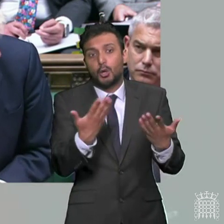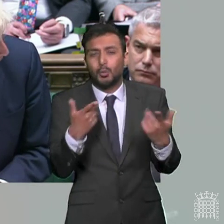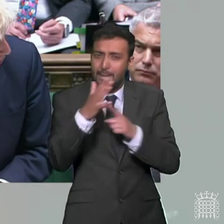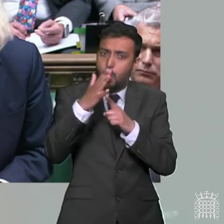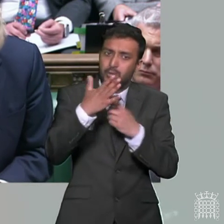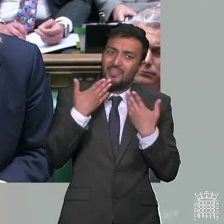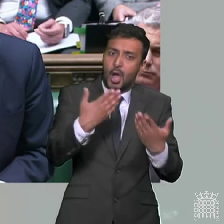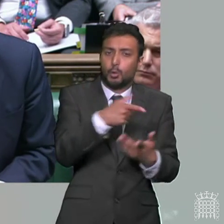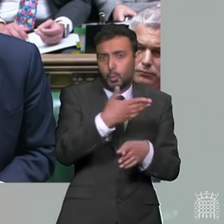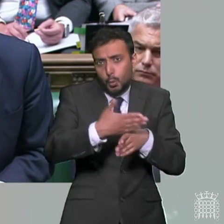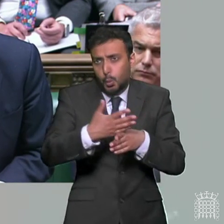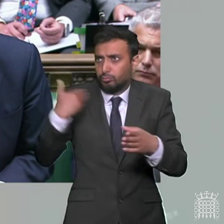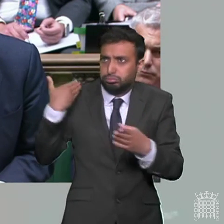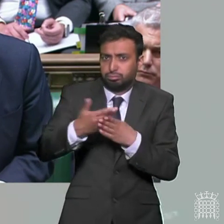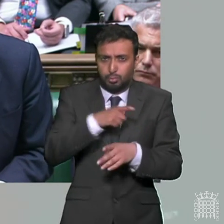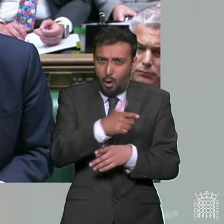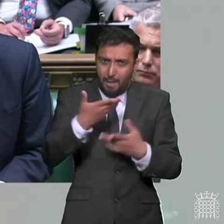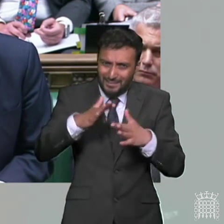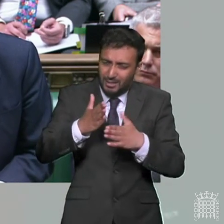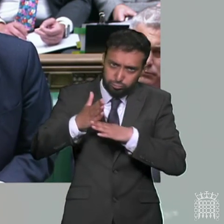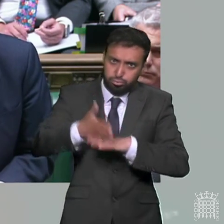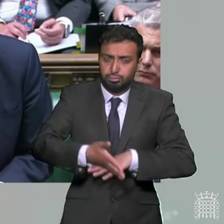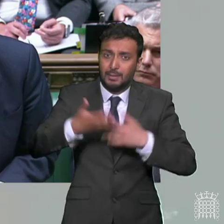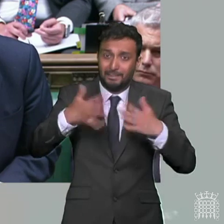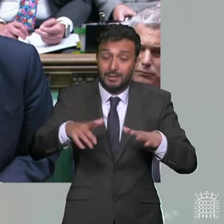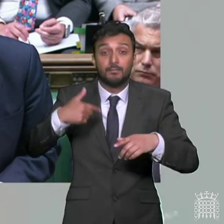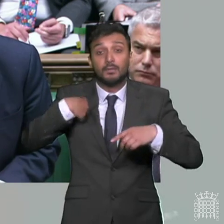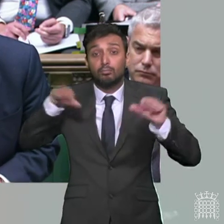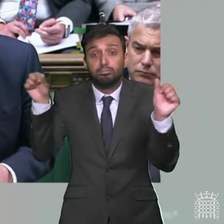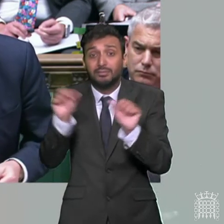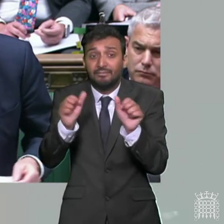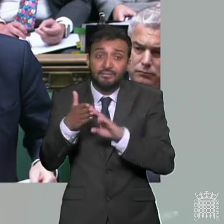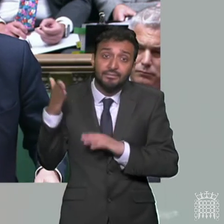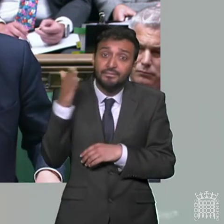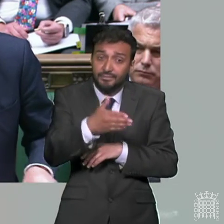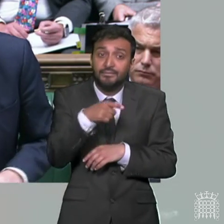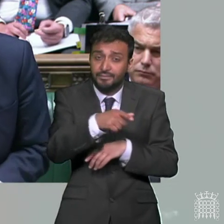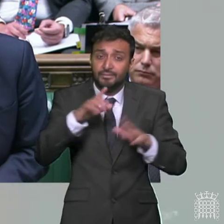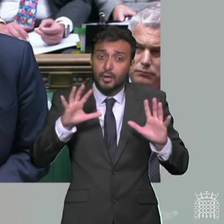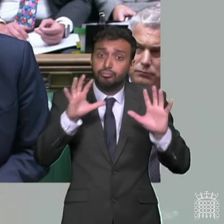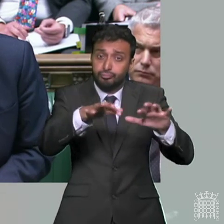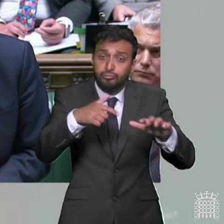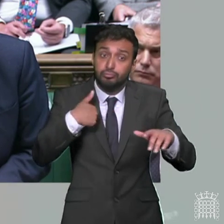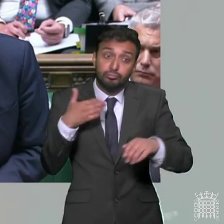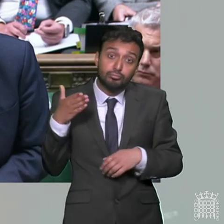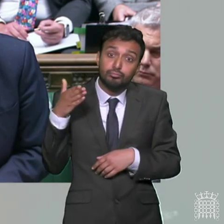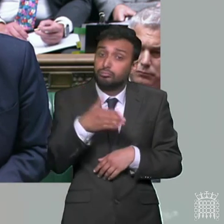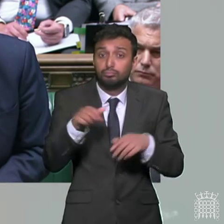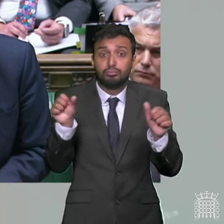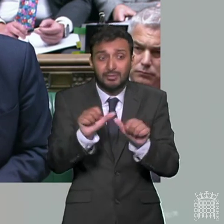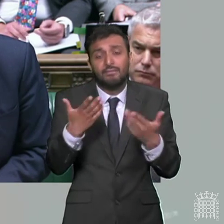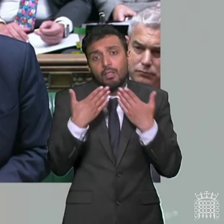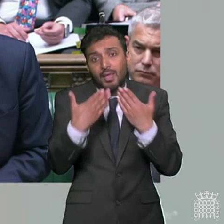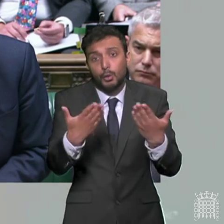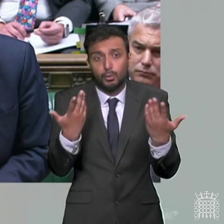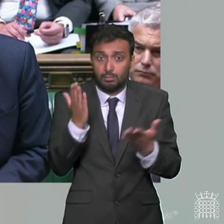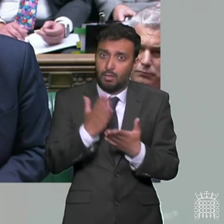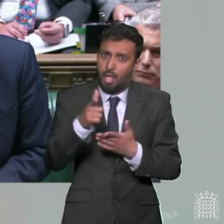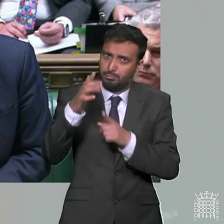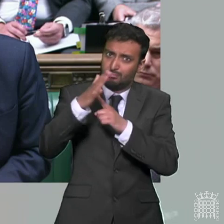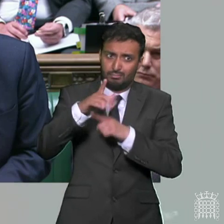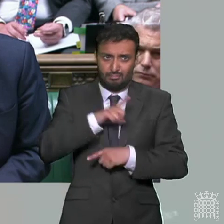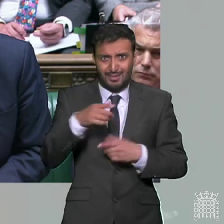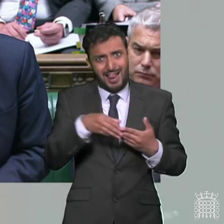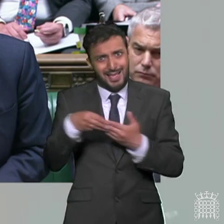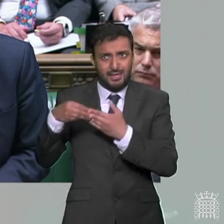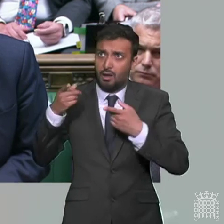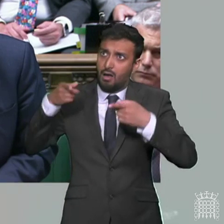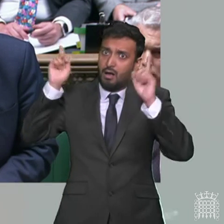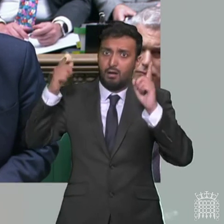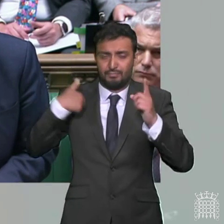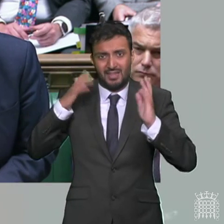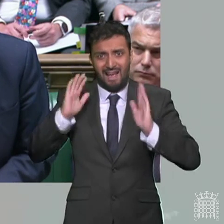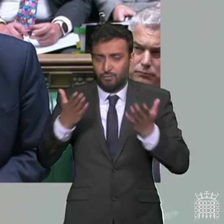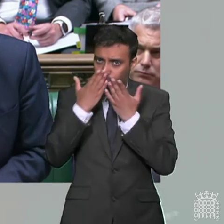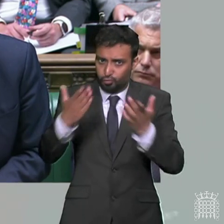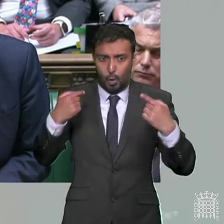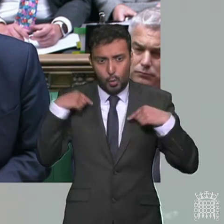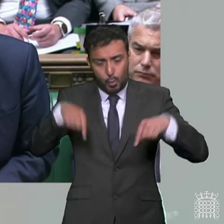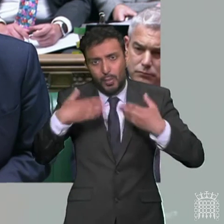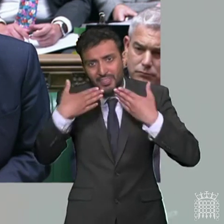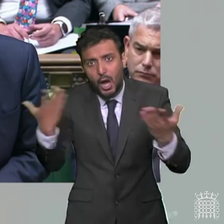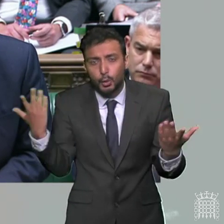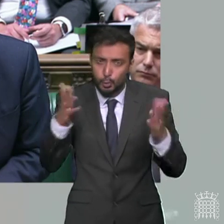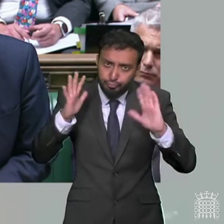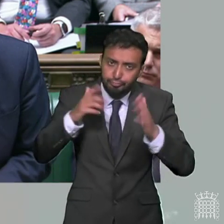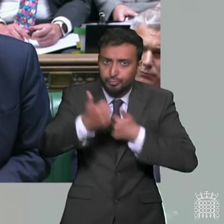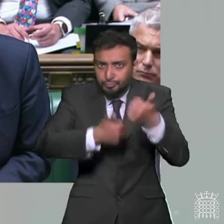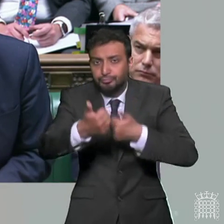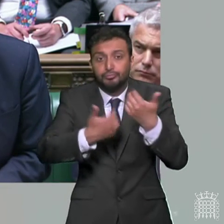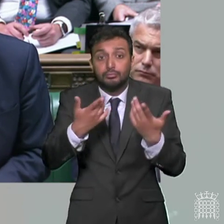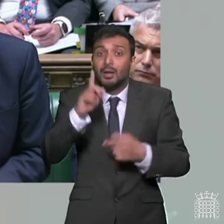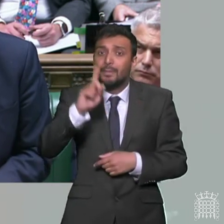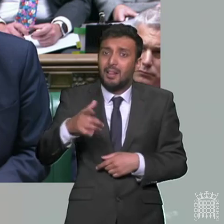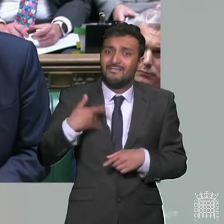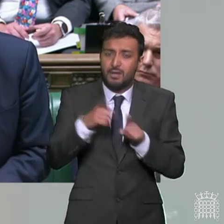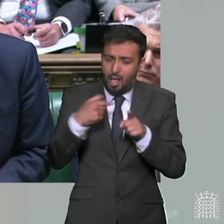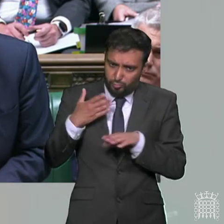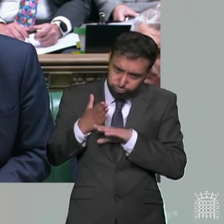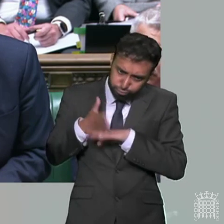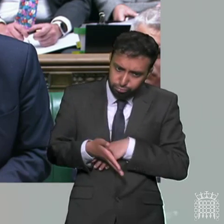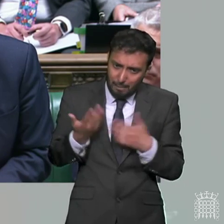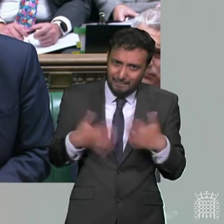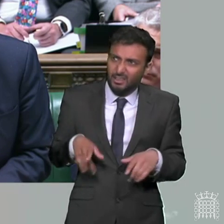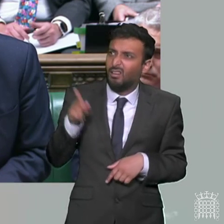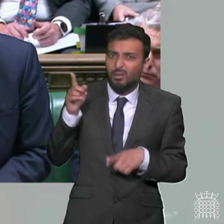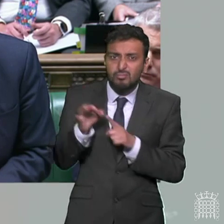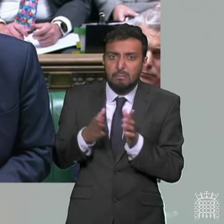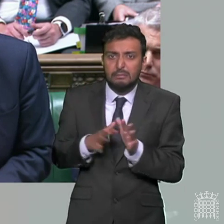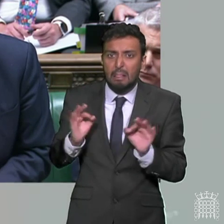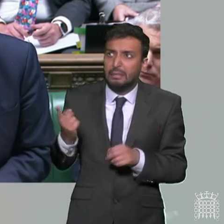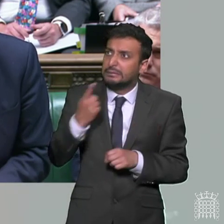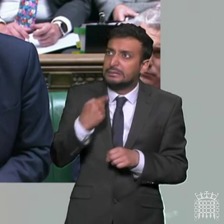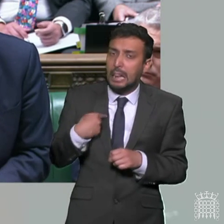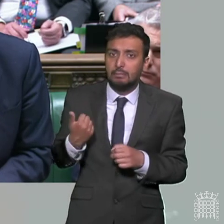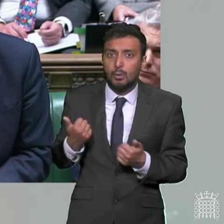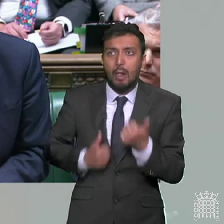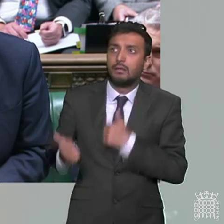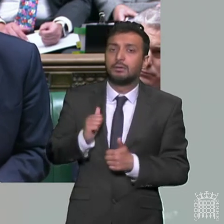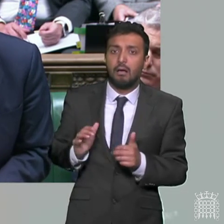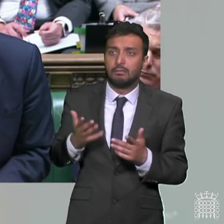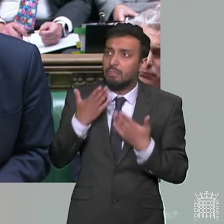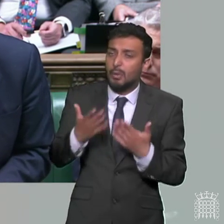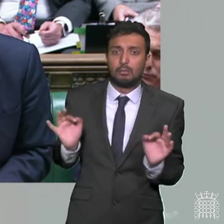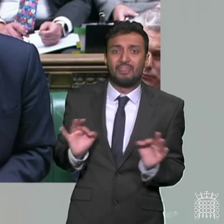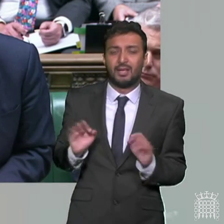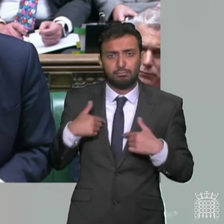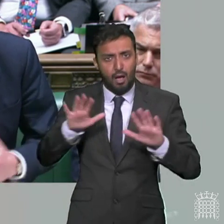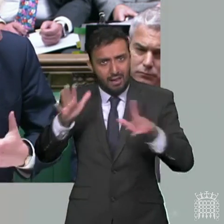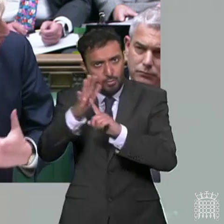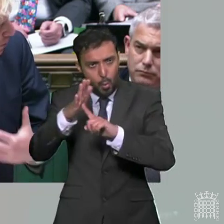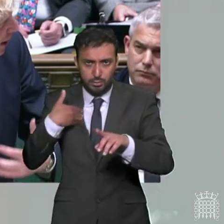Let me come to that, Mr Speaker. I briefly attended such gatherings to thank them for their service—which I believe is one of the essential duties of leadership, and is particularly important when people need to feel that their contributions have been appreciated—and to keep morale as high as possible.